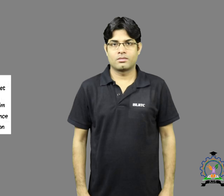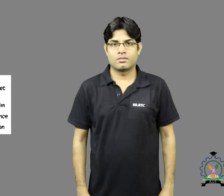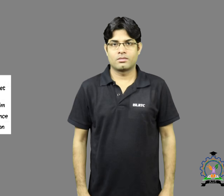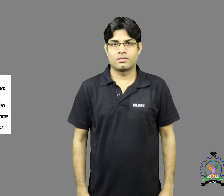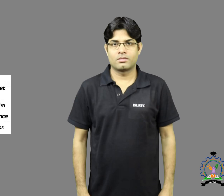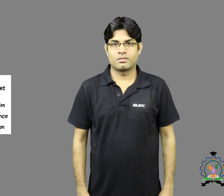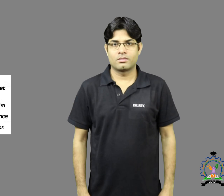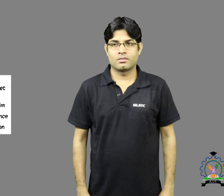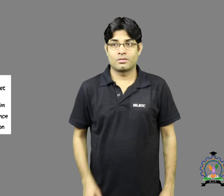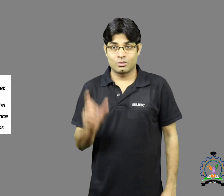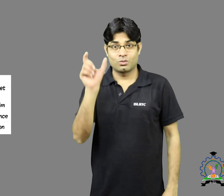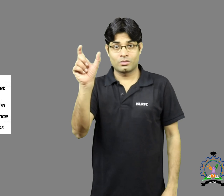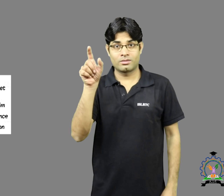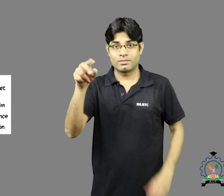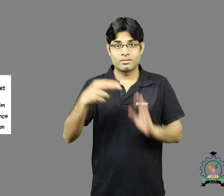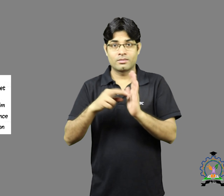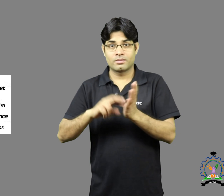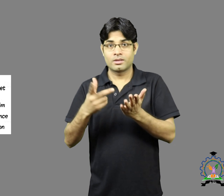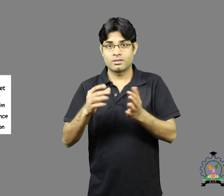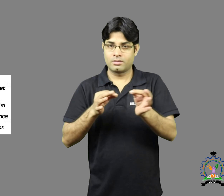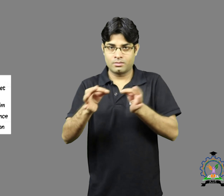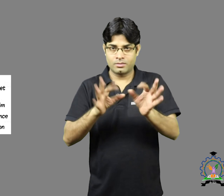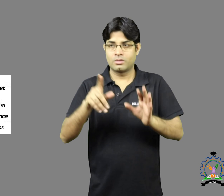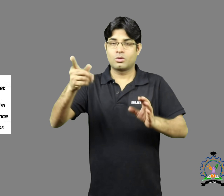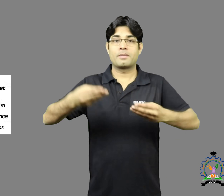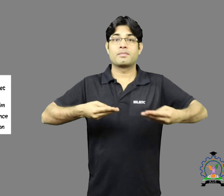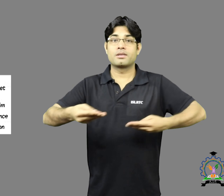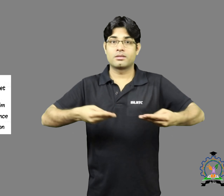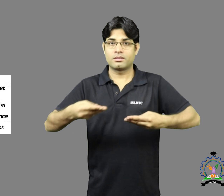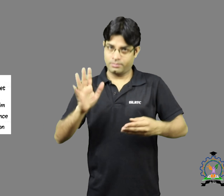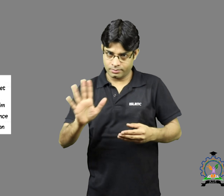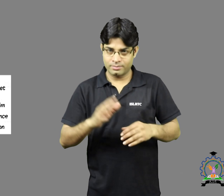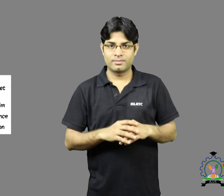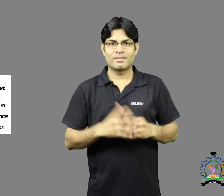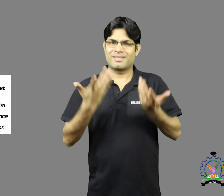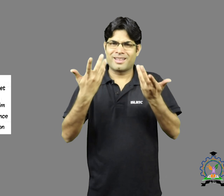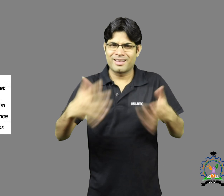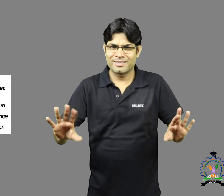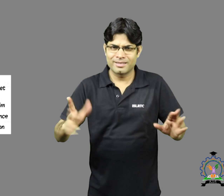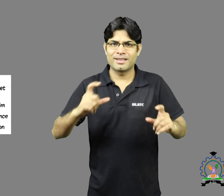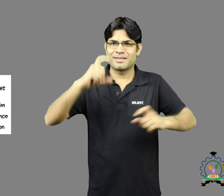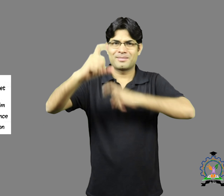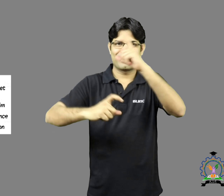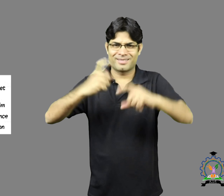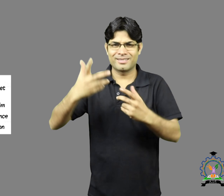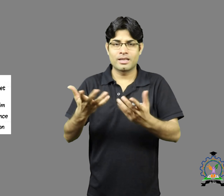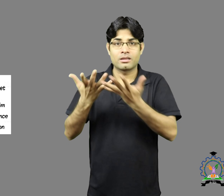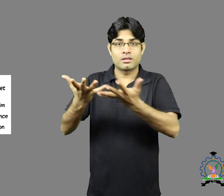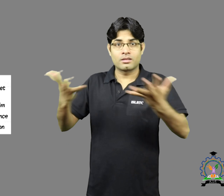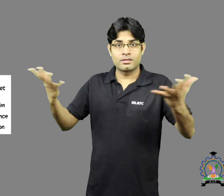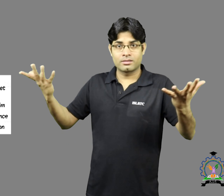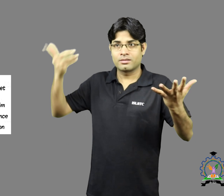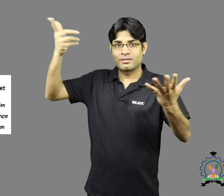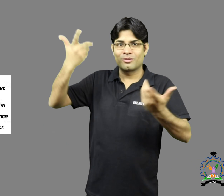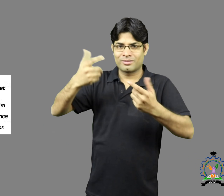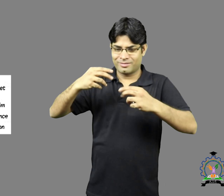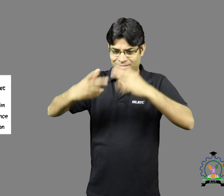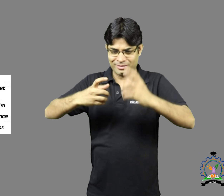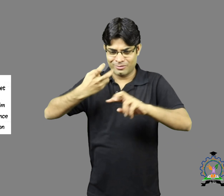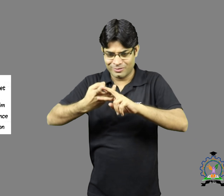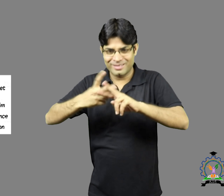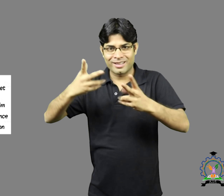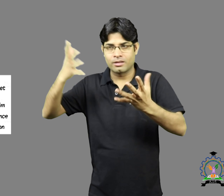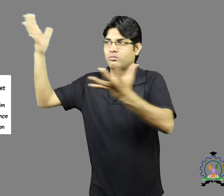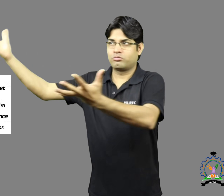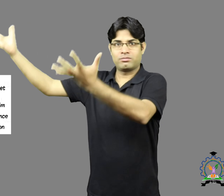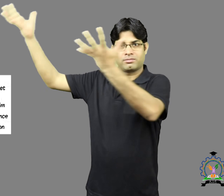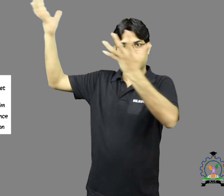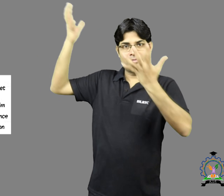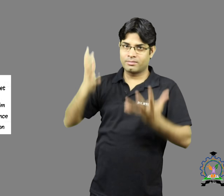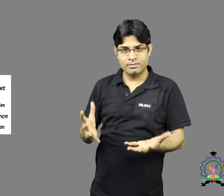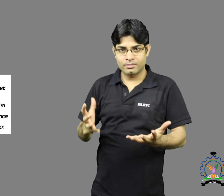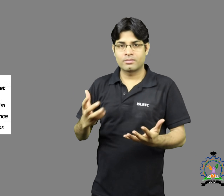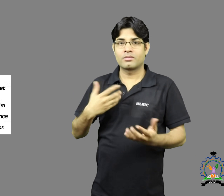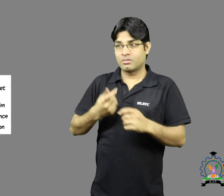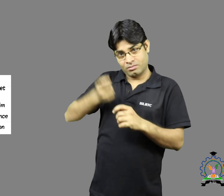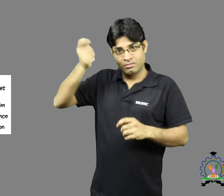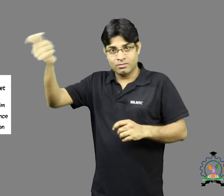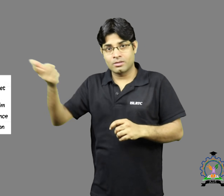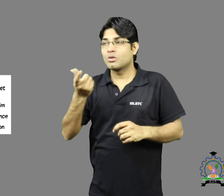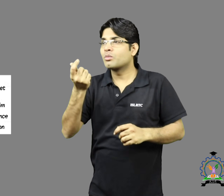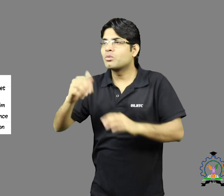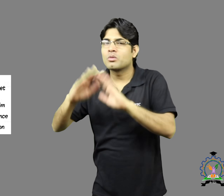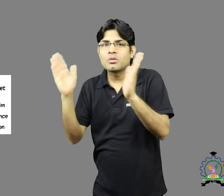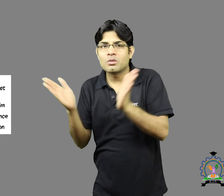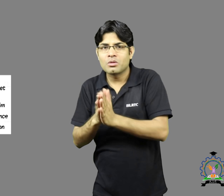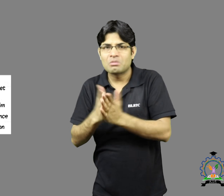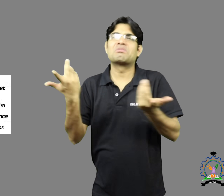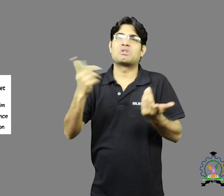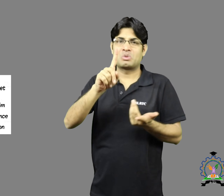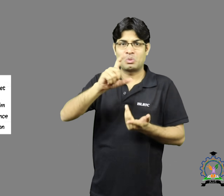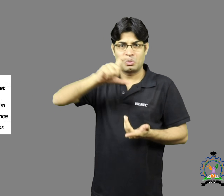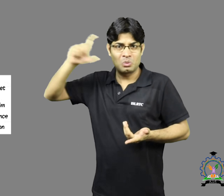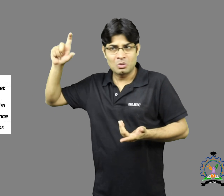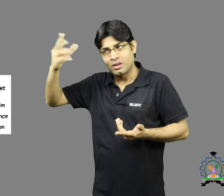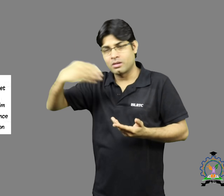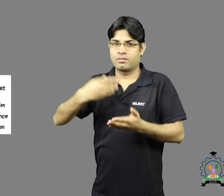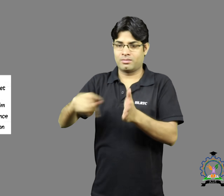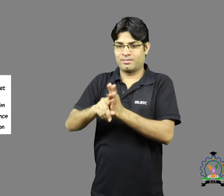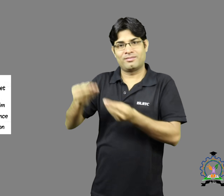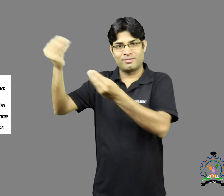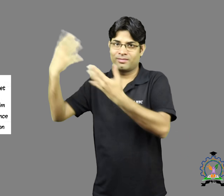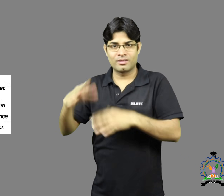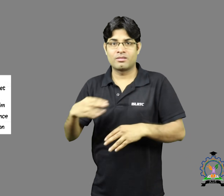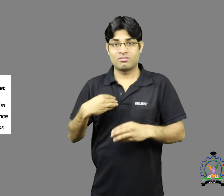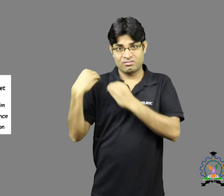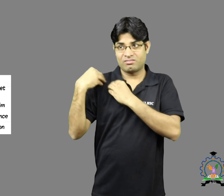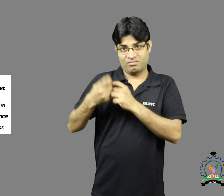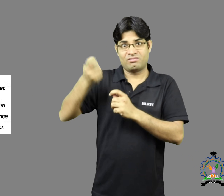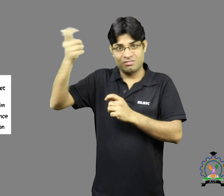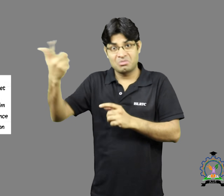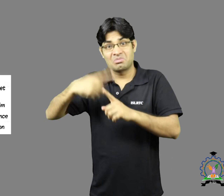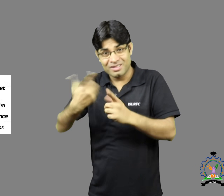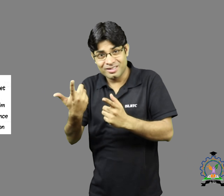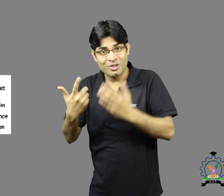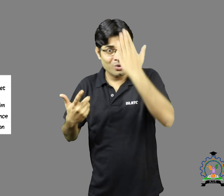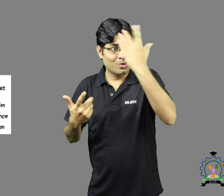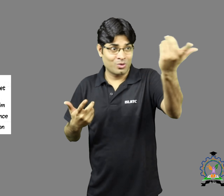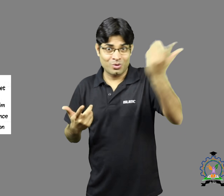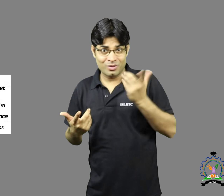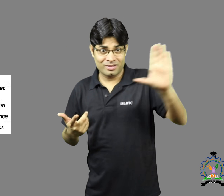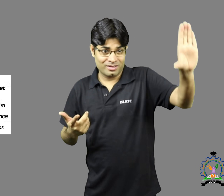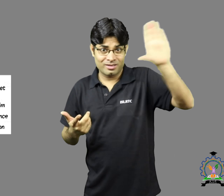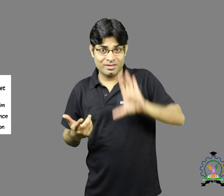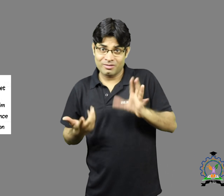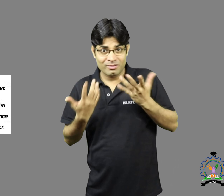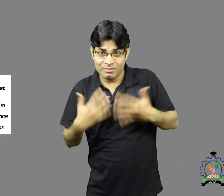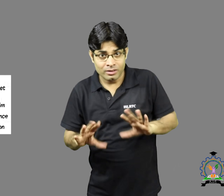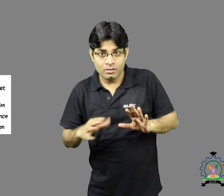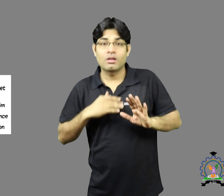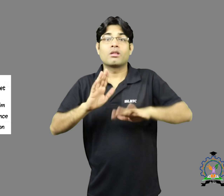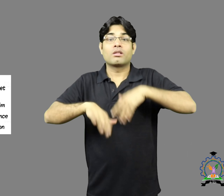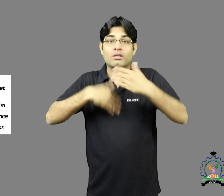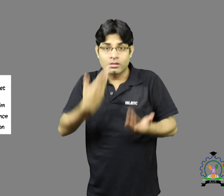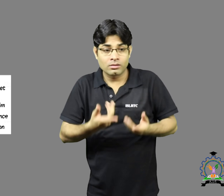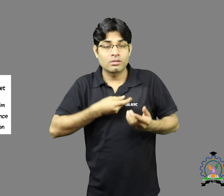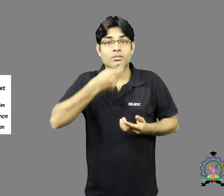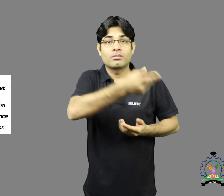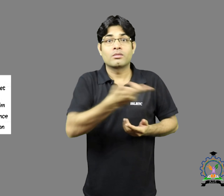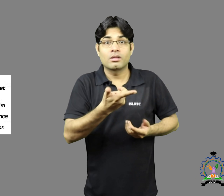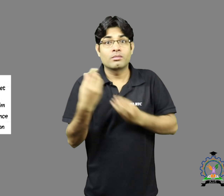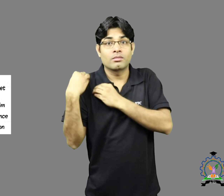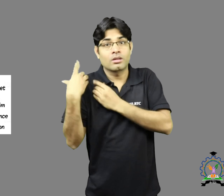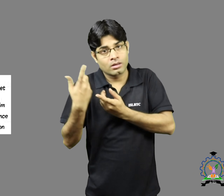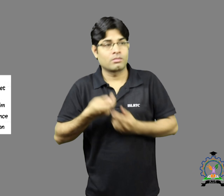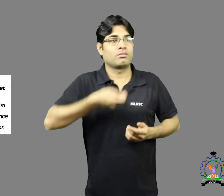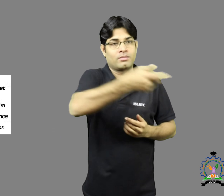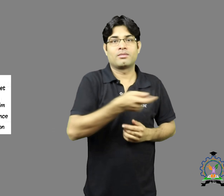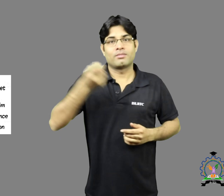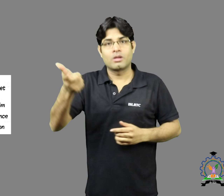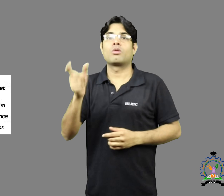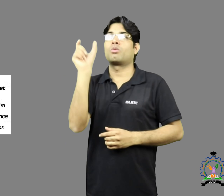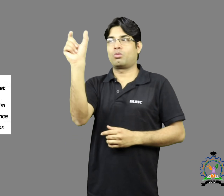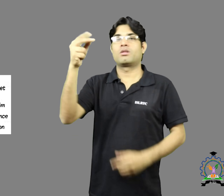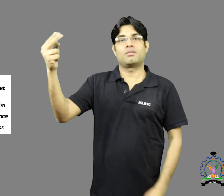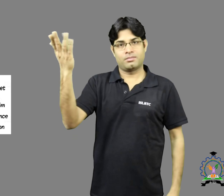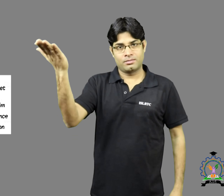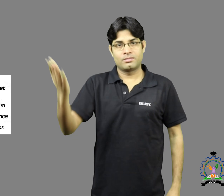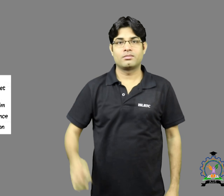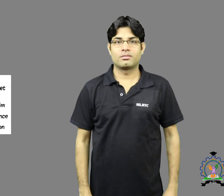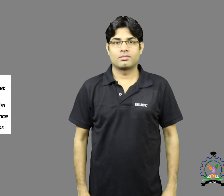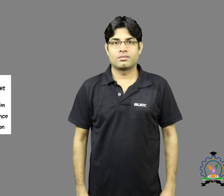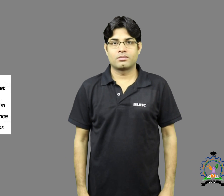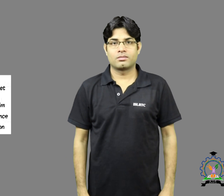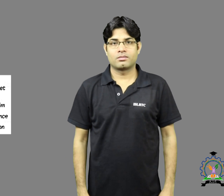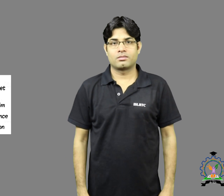Liability